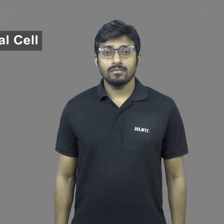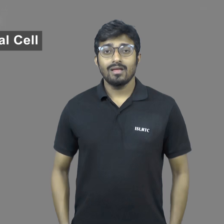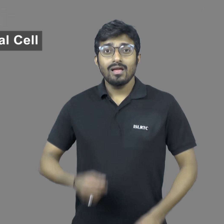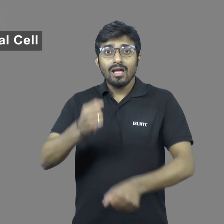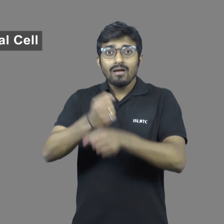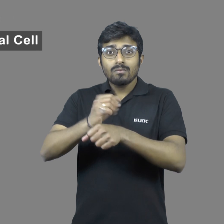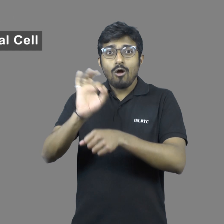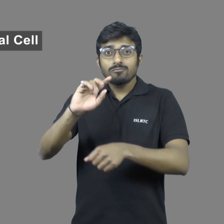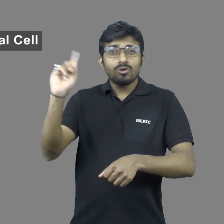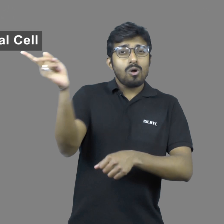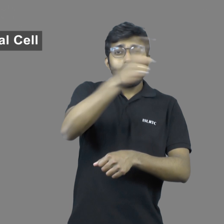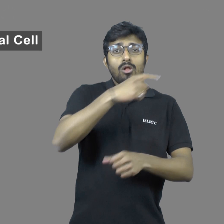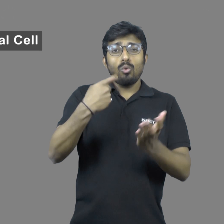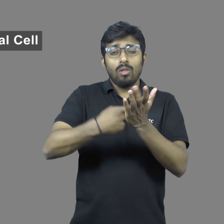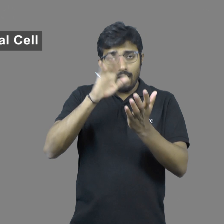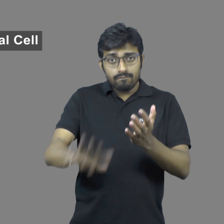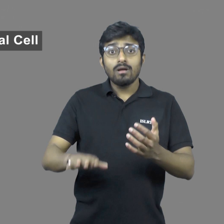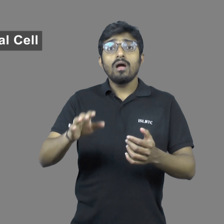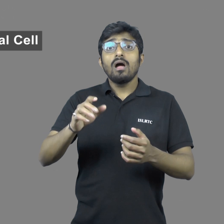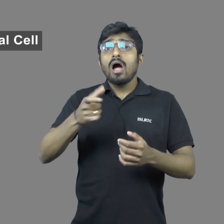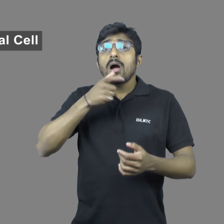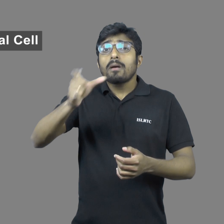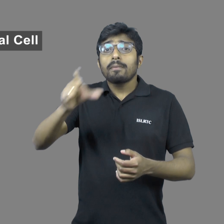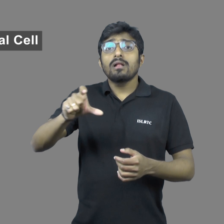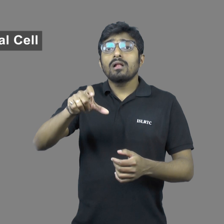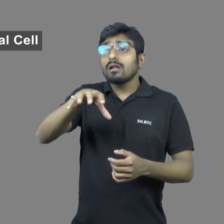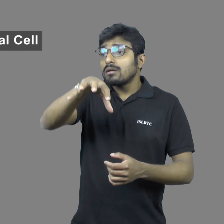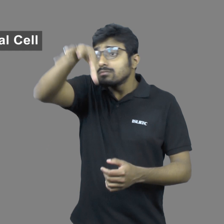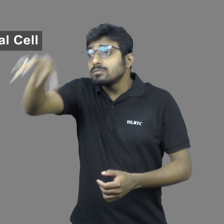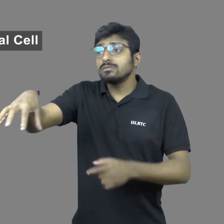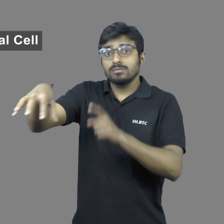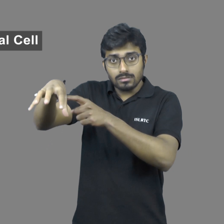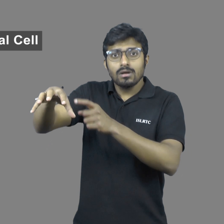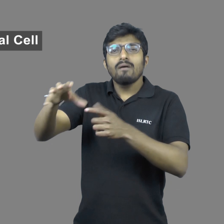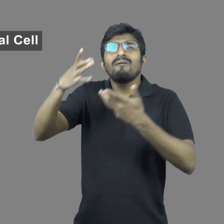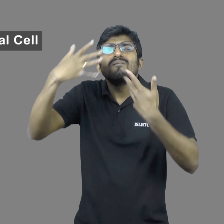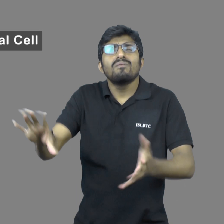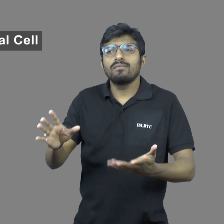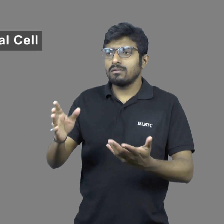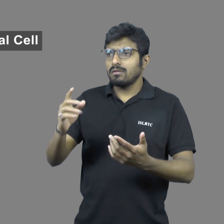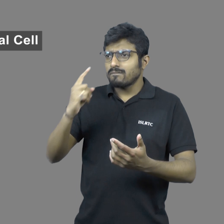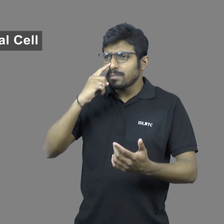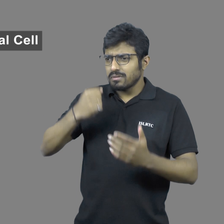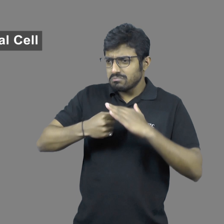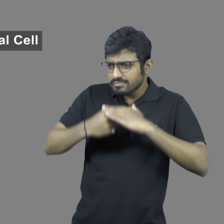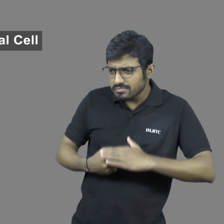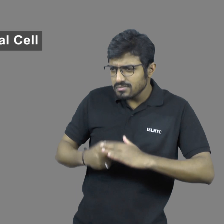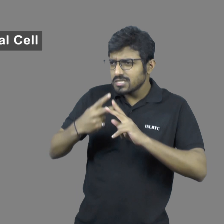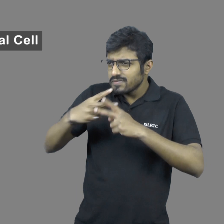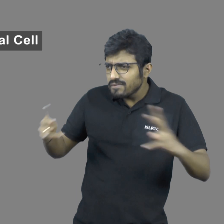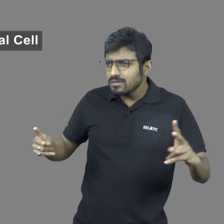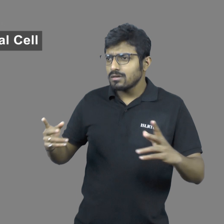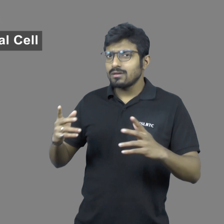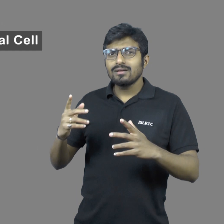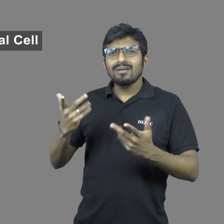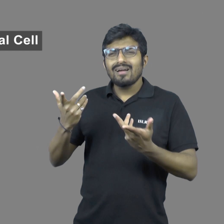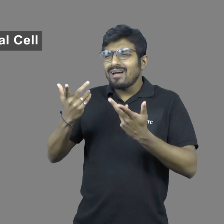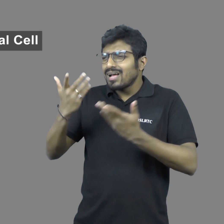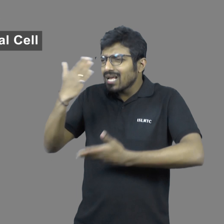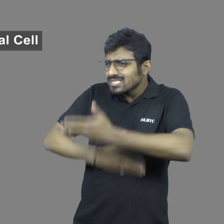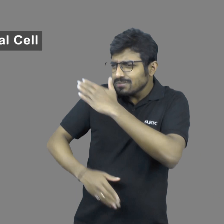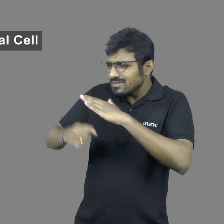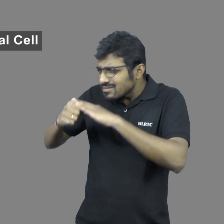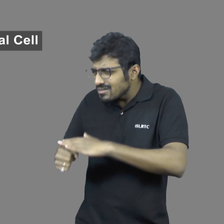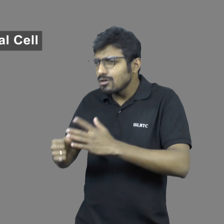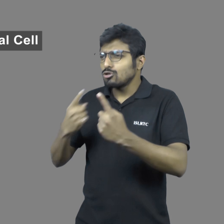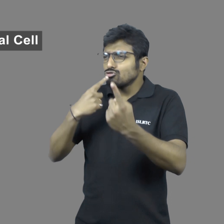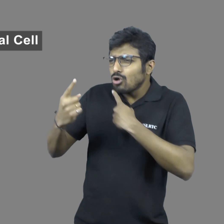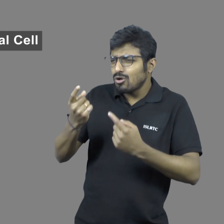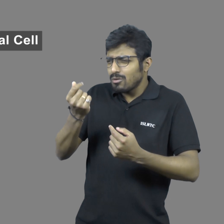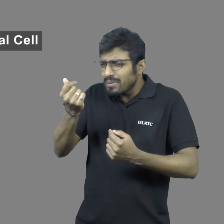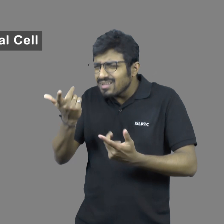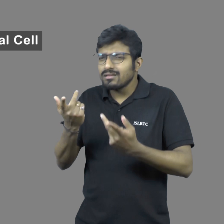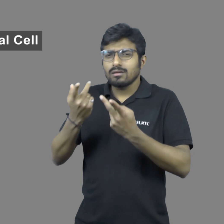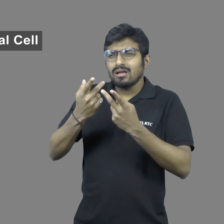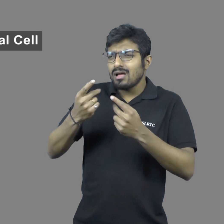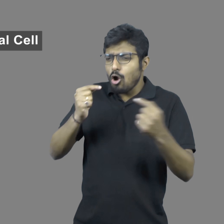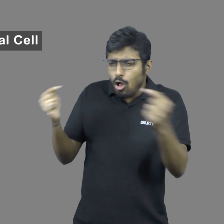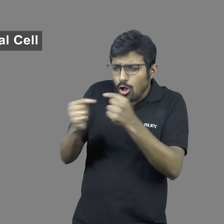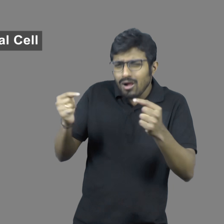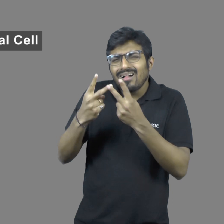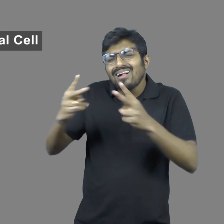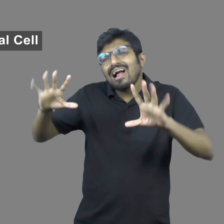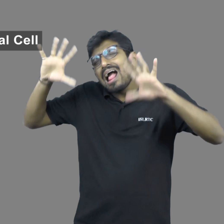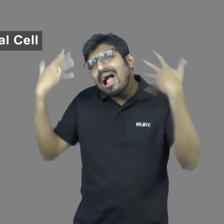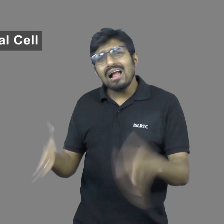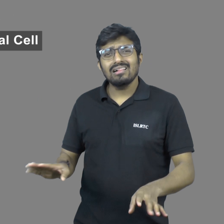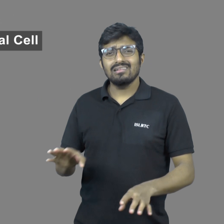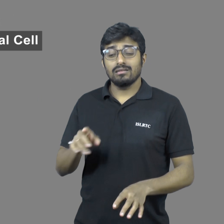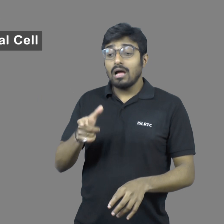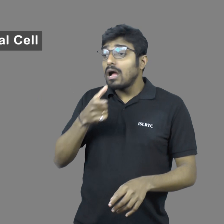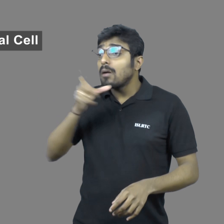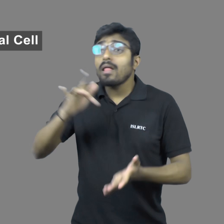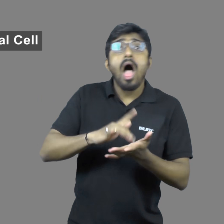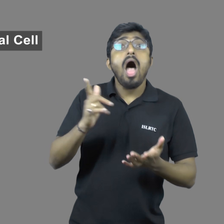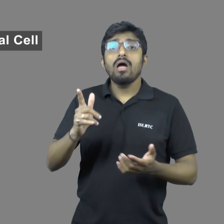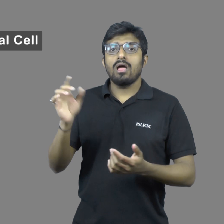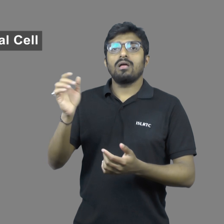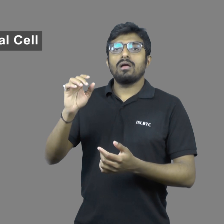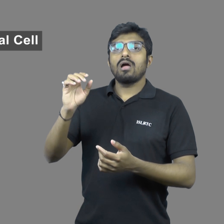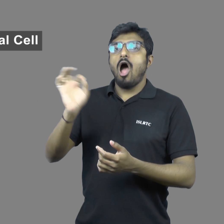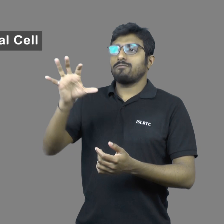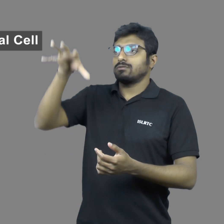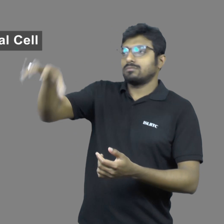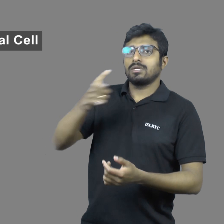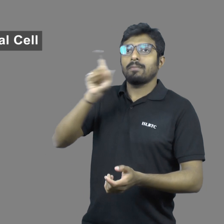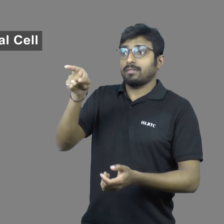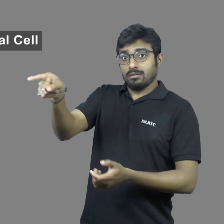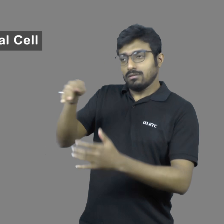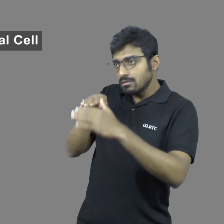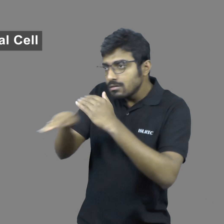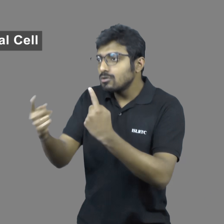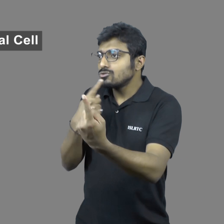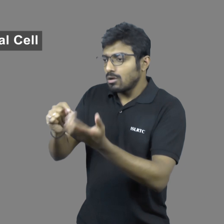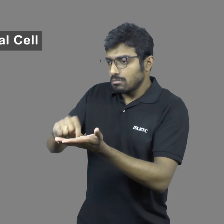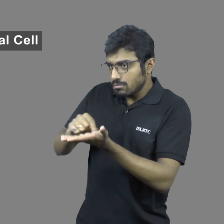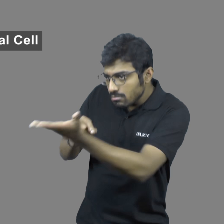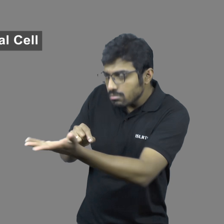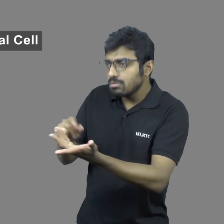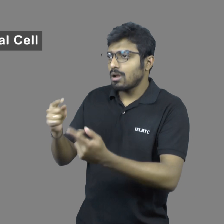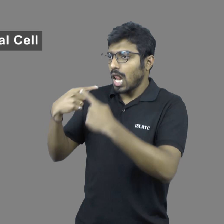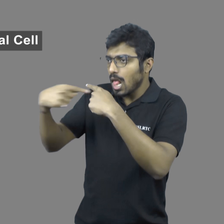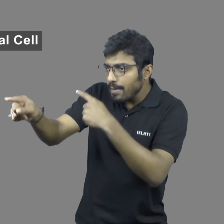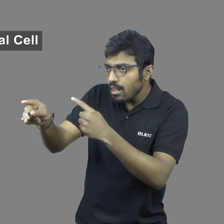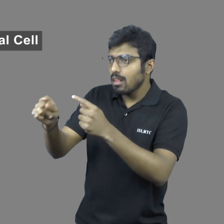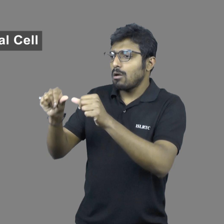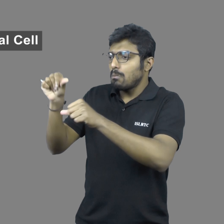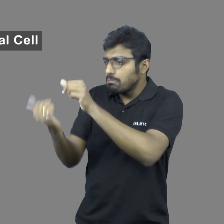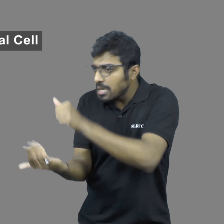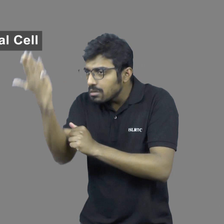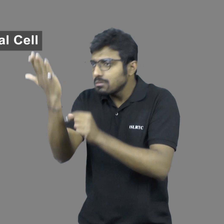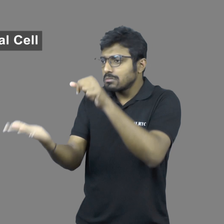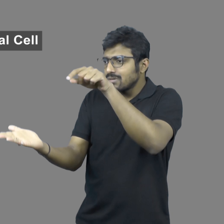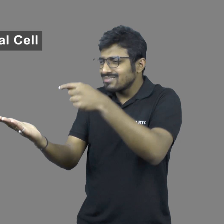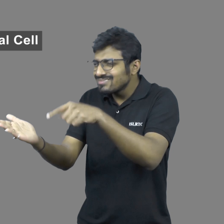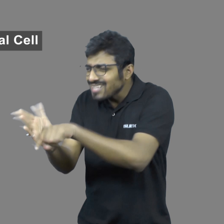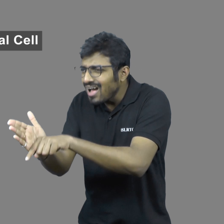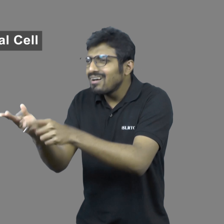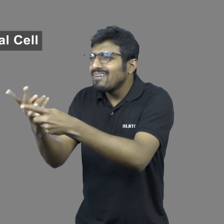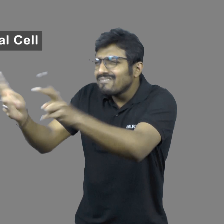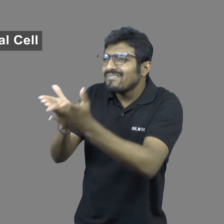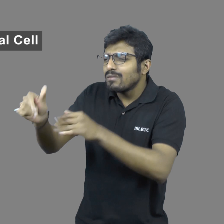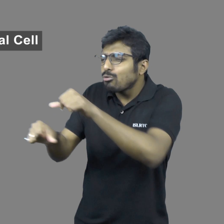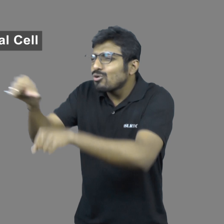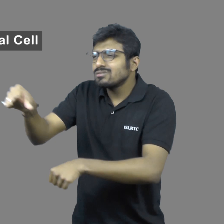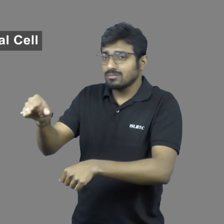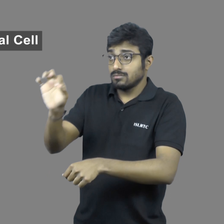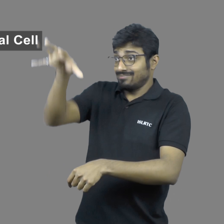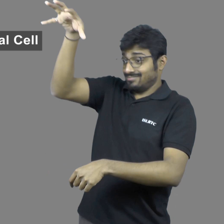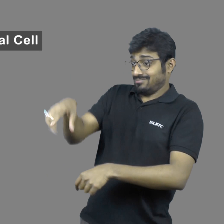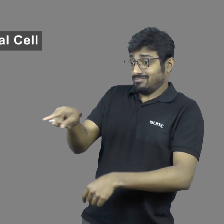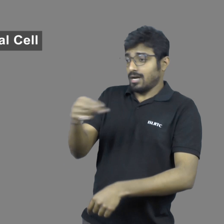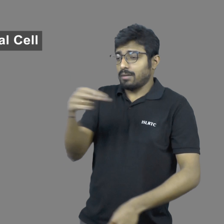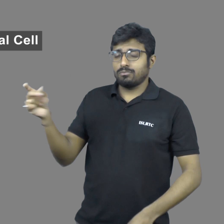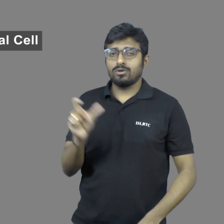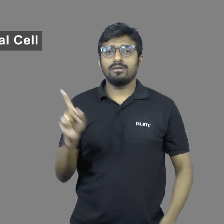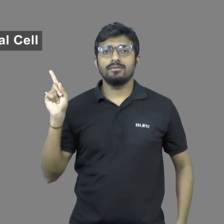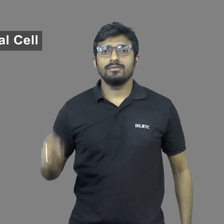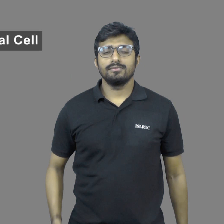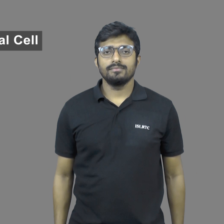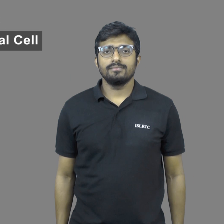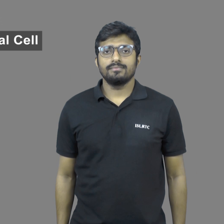Grievance Redressal Cell